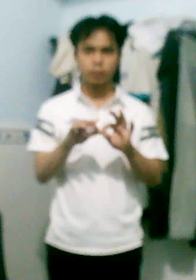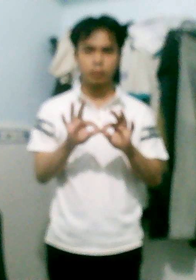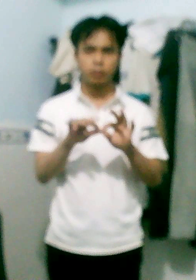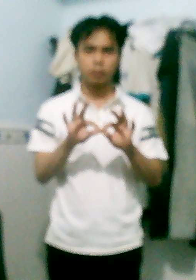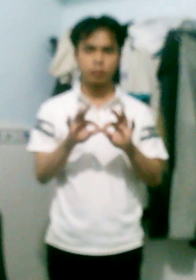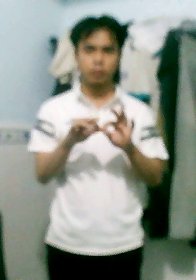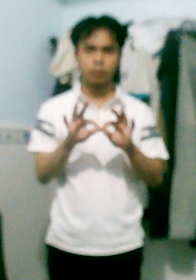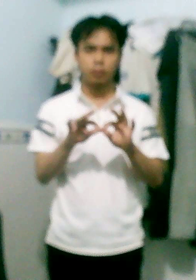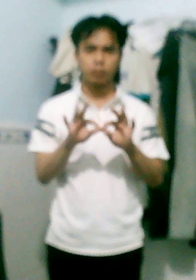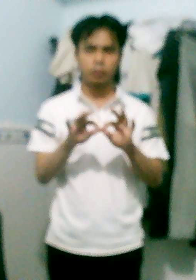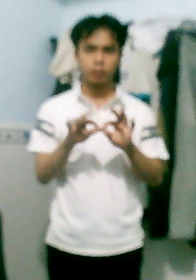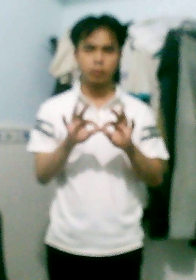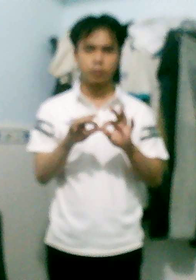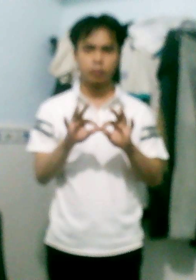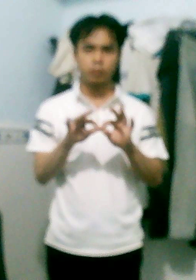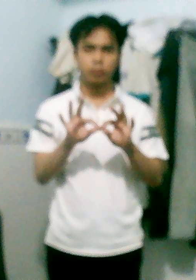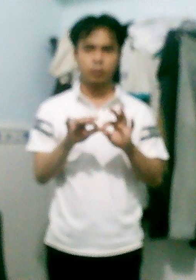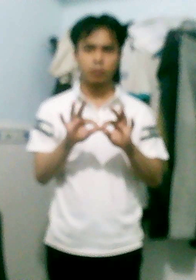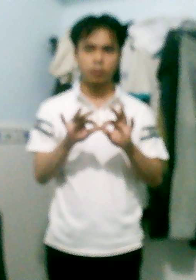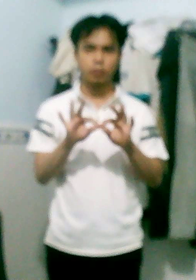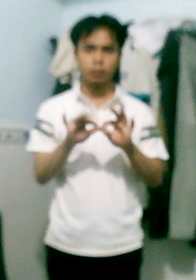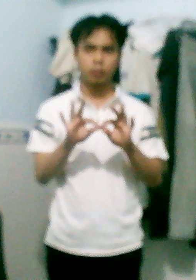phien dich